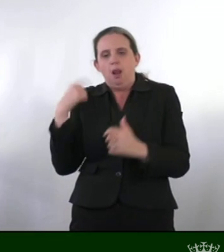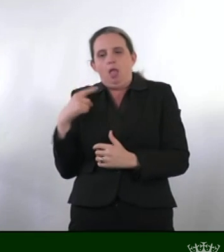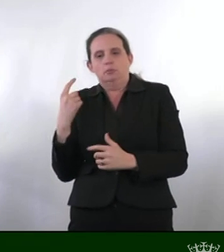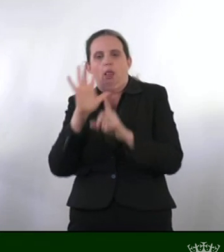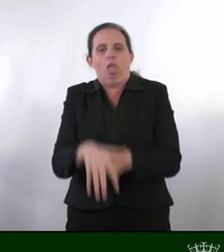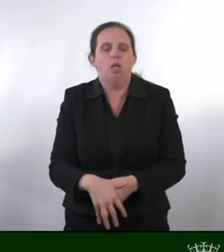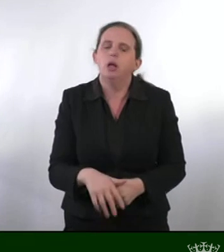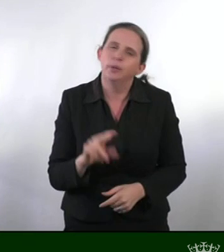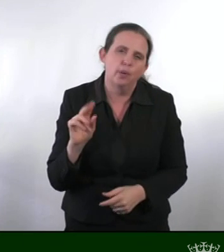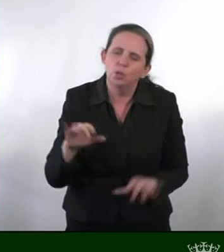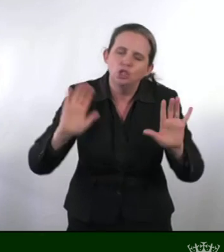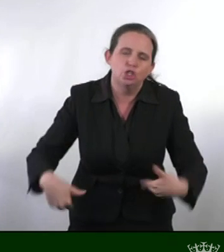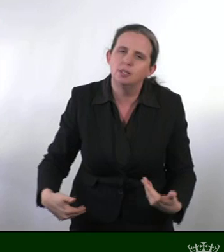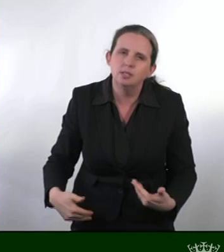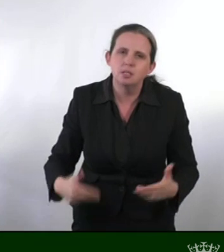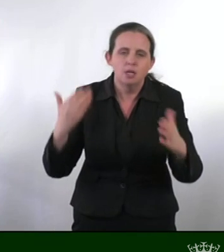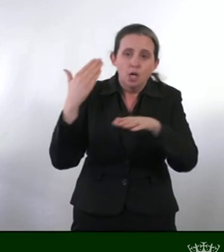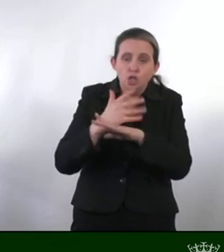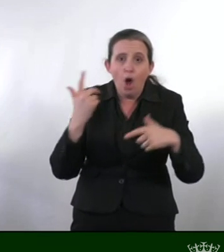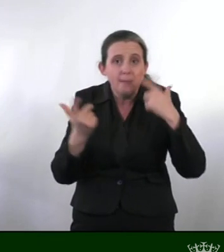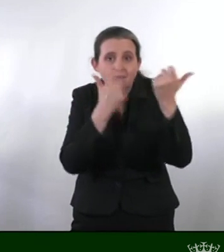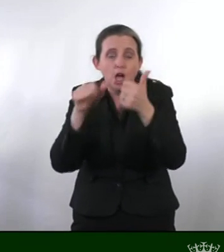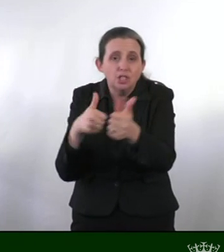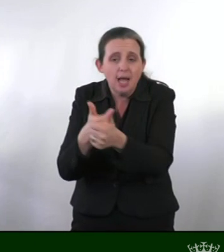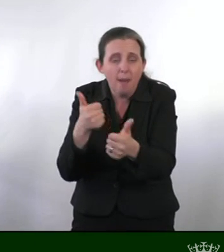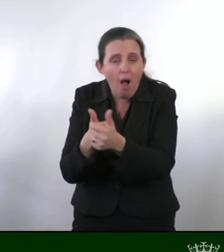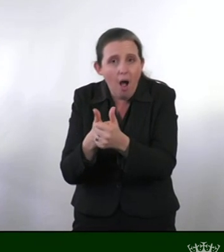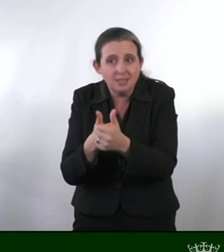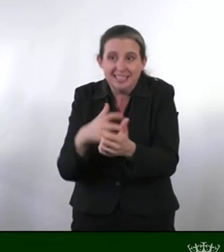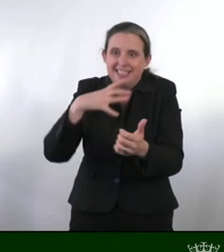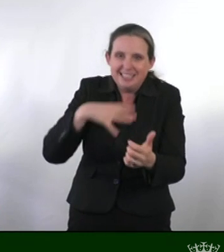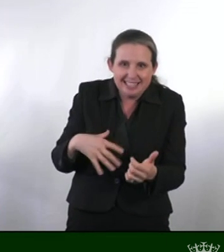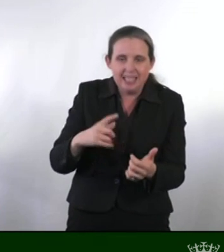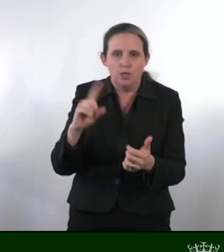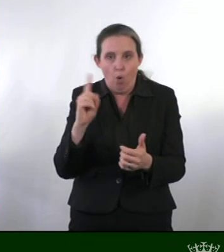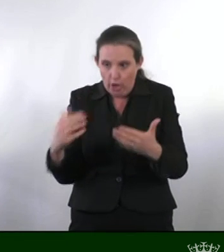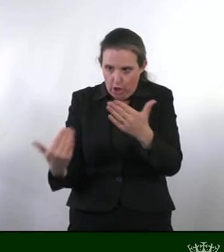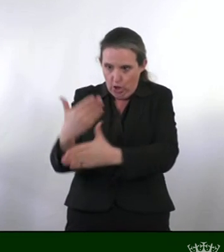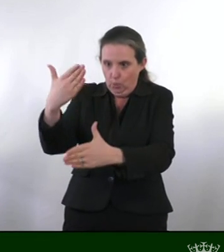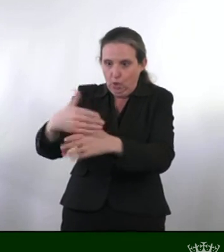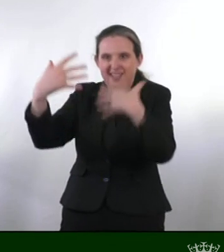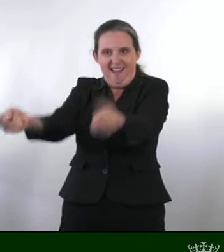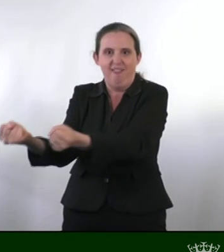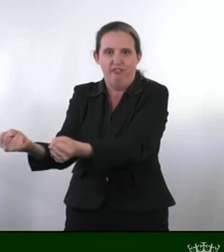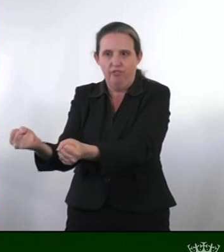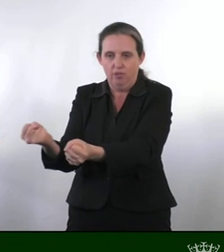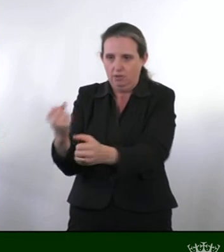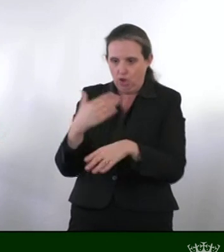Of course, job search support ultimately only works if sufficient new jobs actually exist.